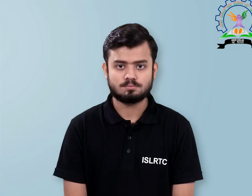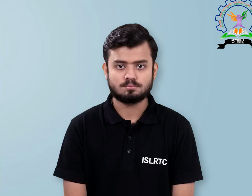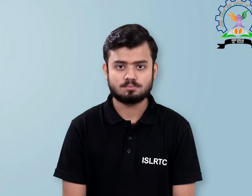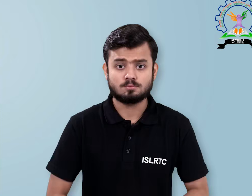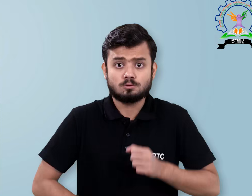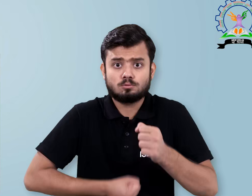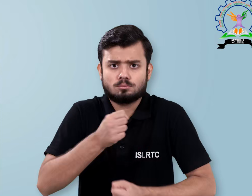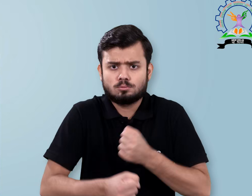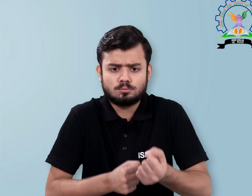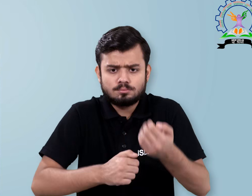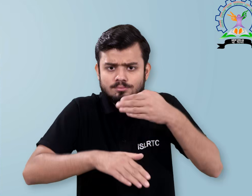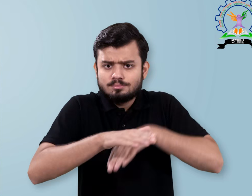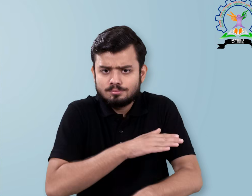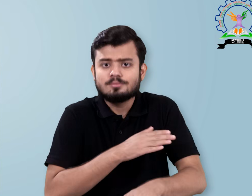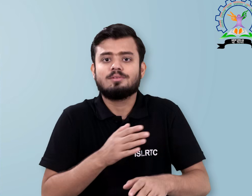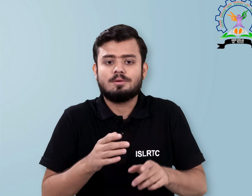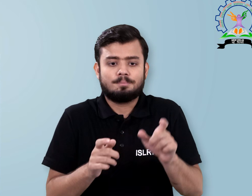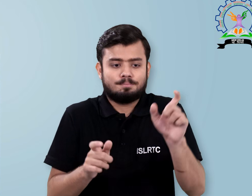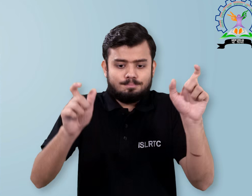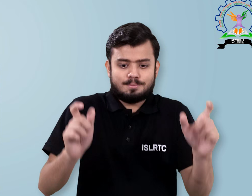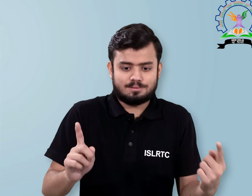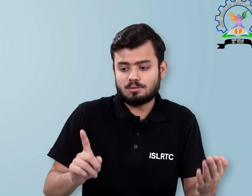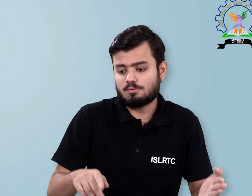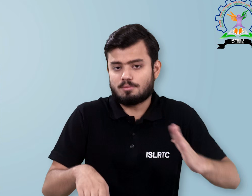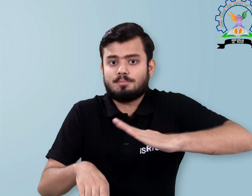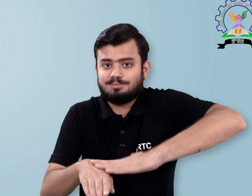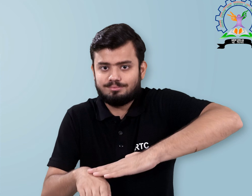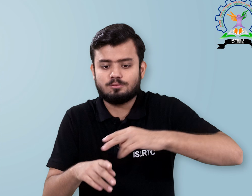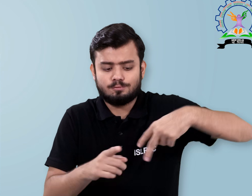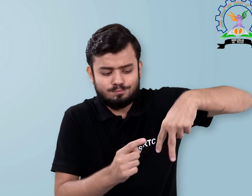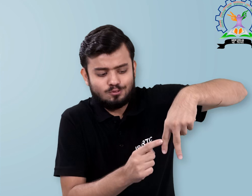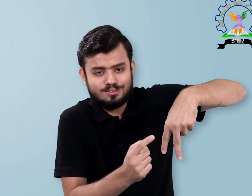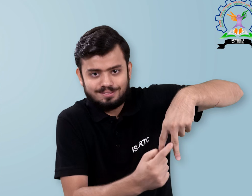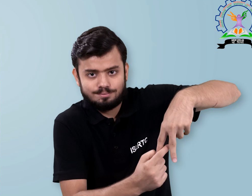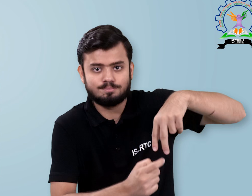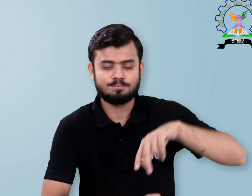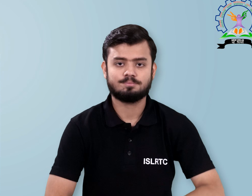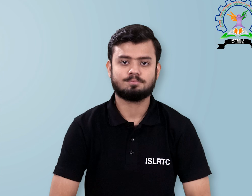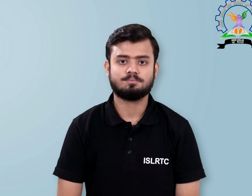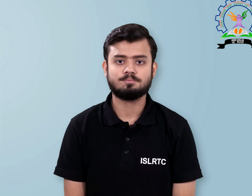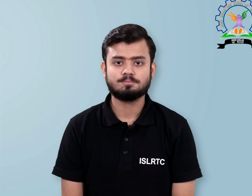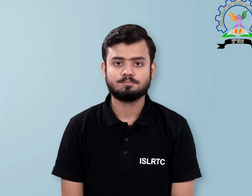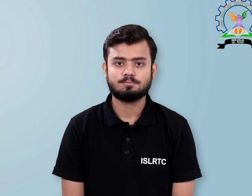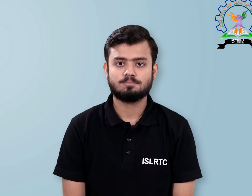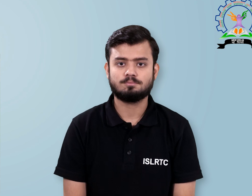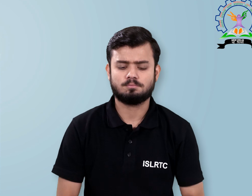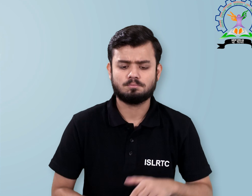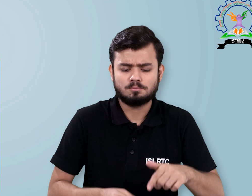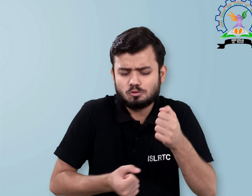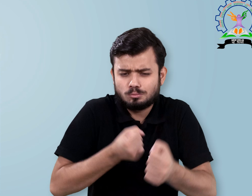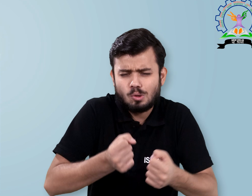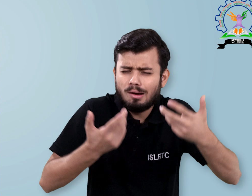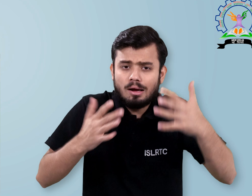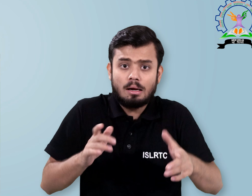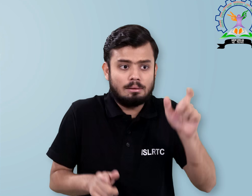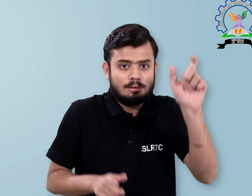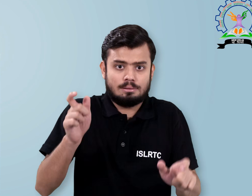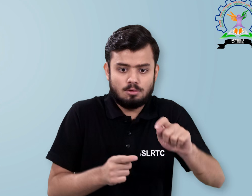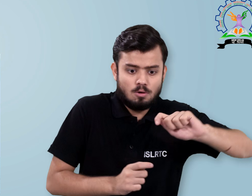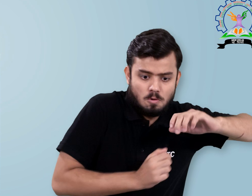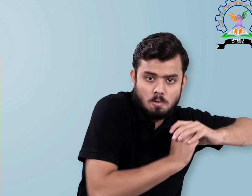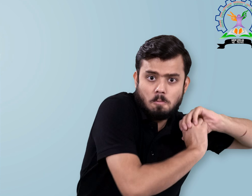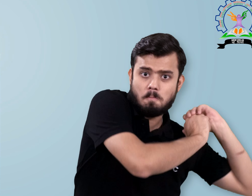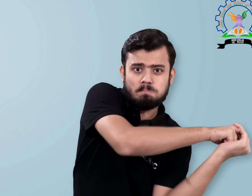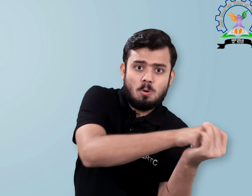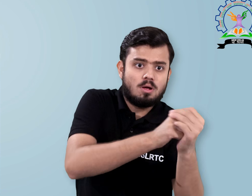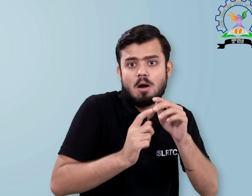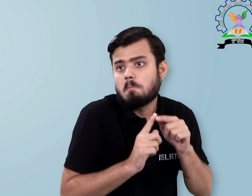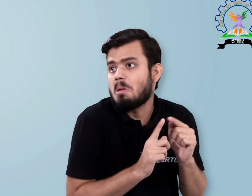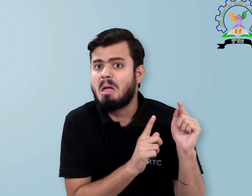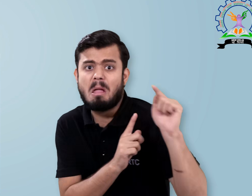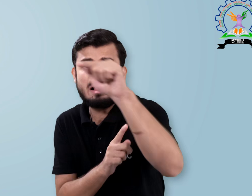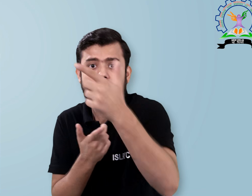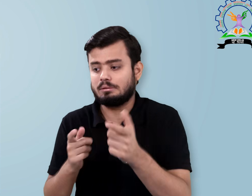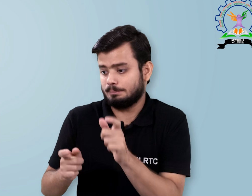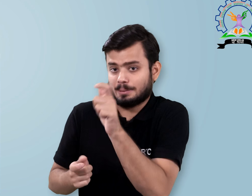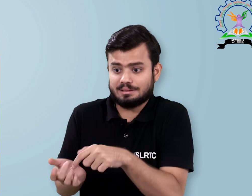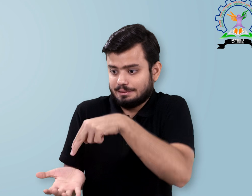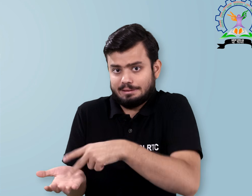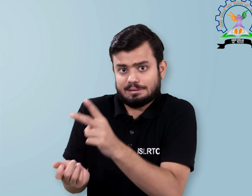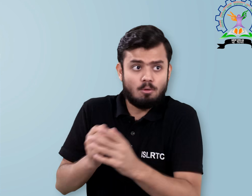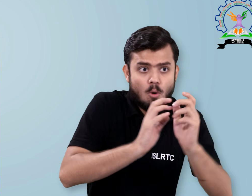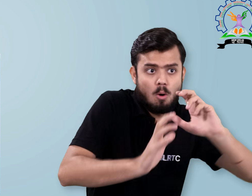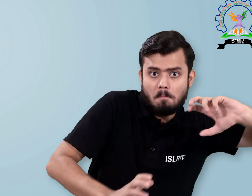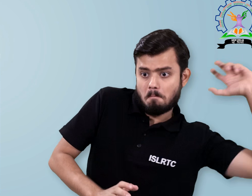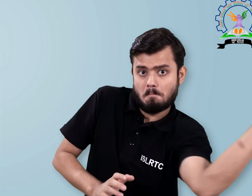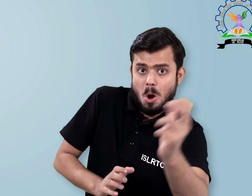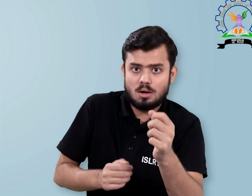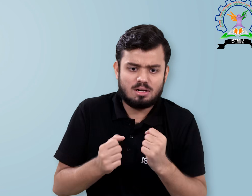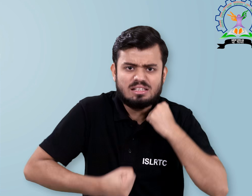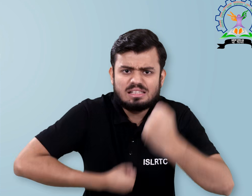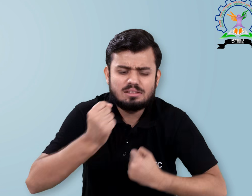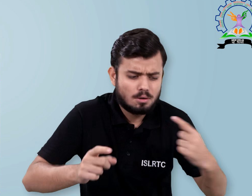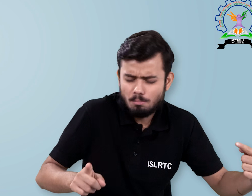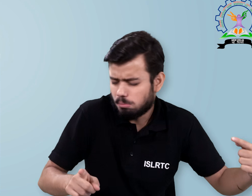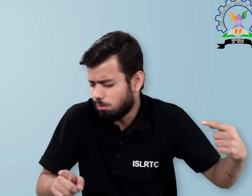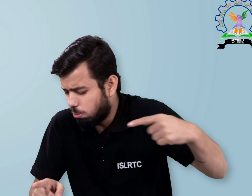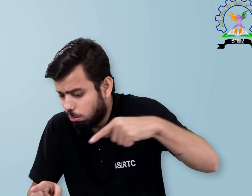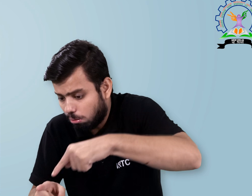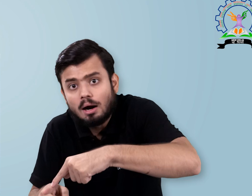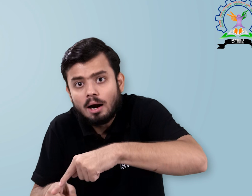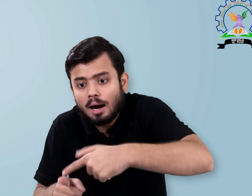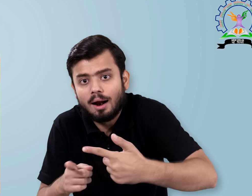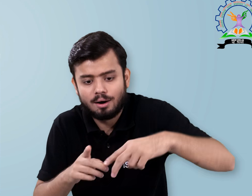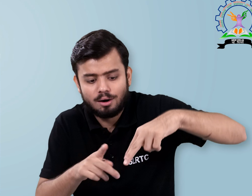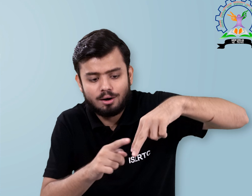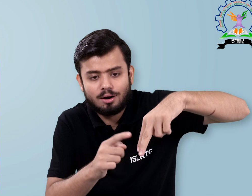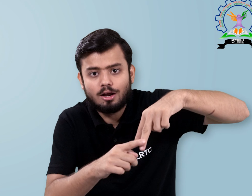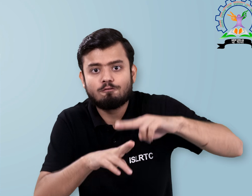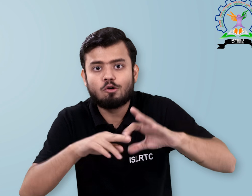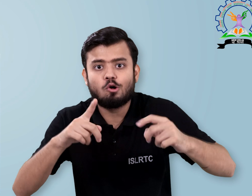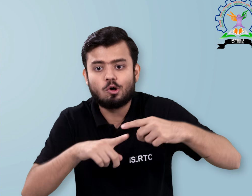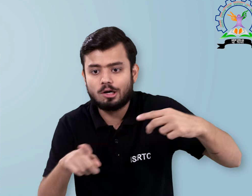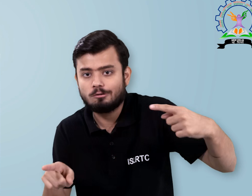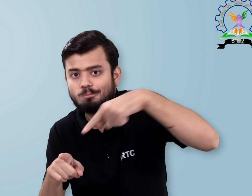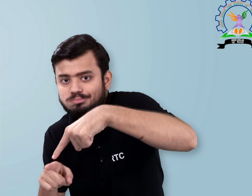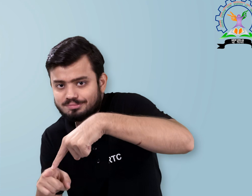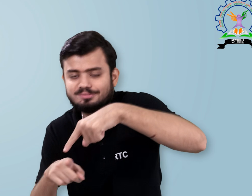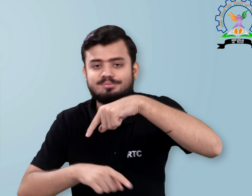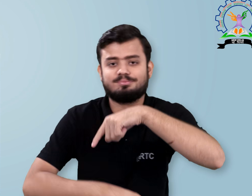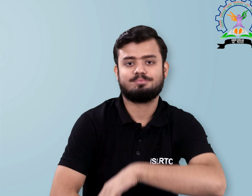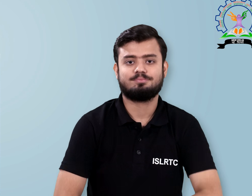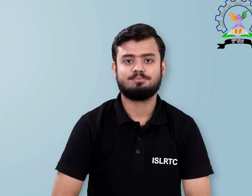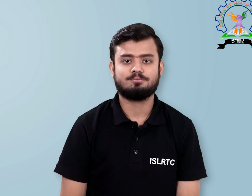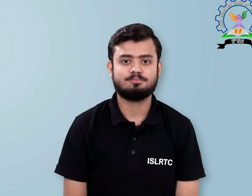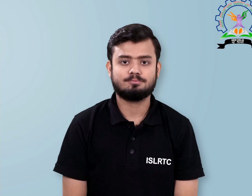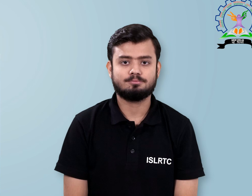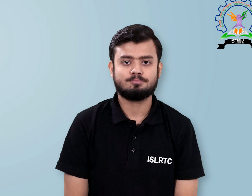Put Out A putout in baseball is when a defensive player records an out, ending a batter's or runner's turn at bat.